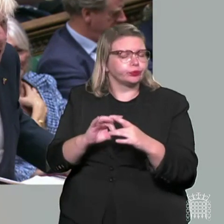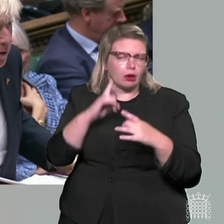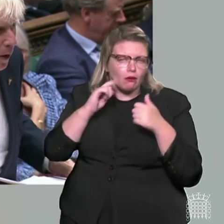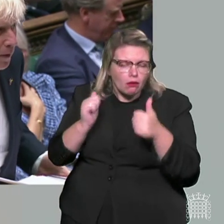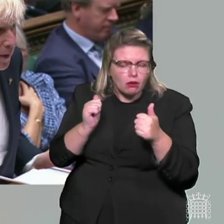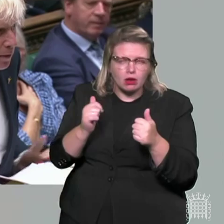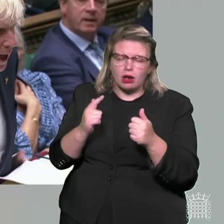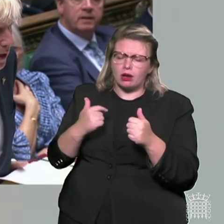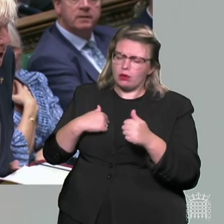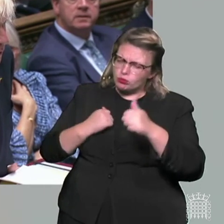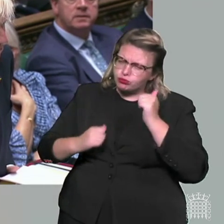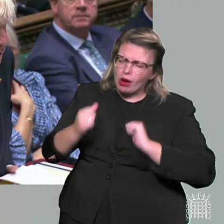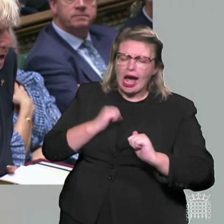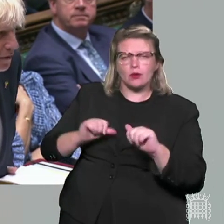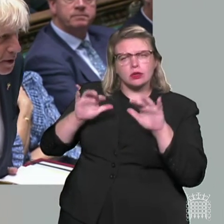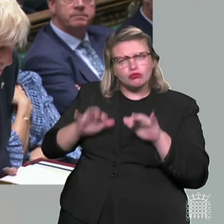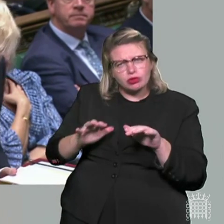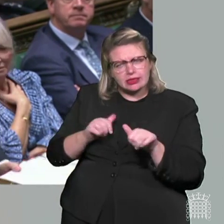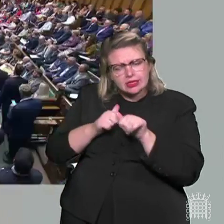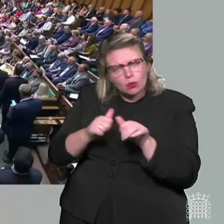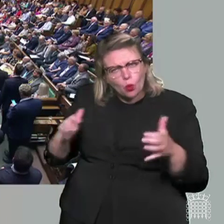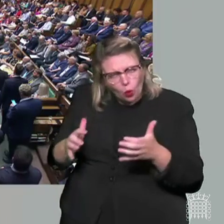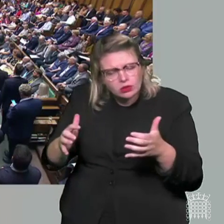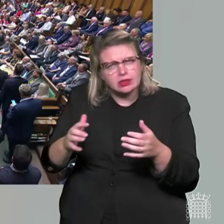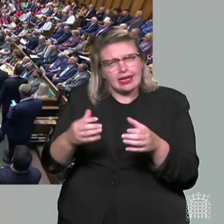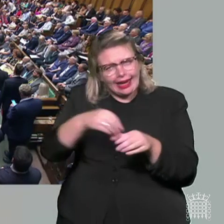I am proud of the role the UK has played in that accession.